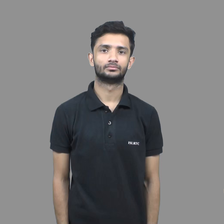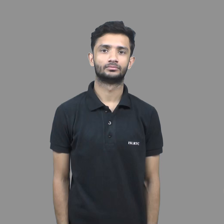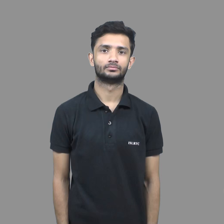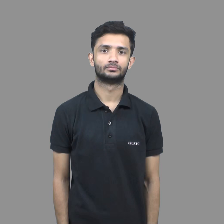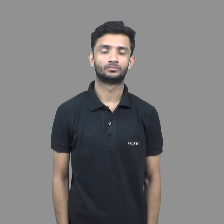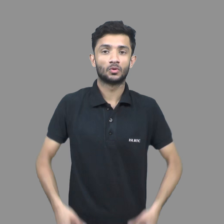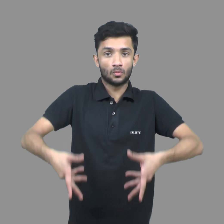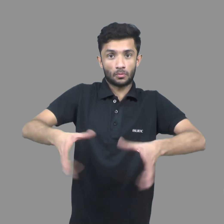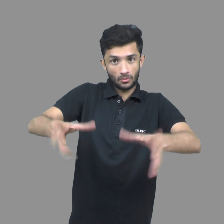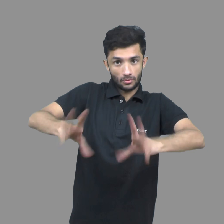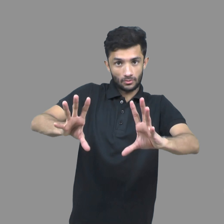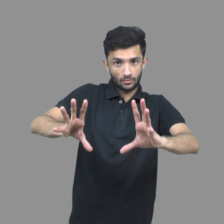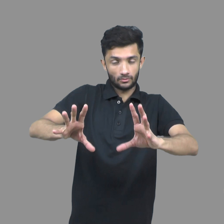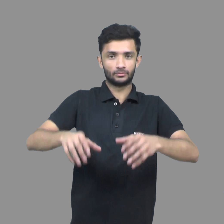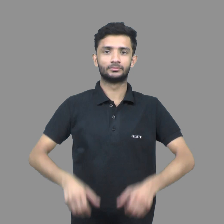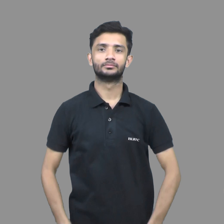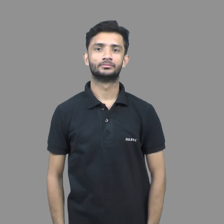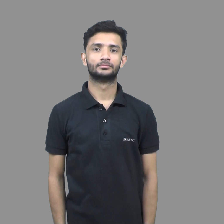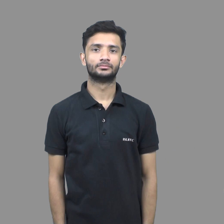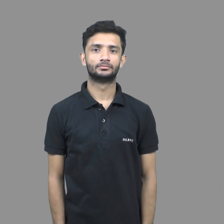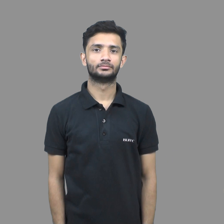Football